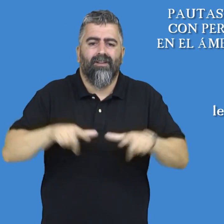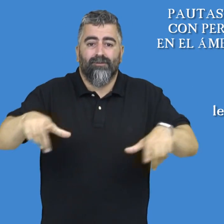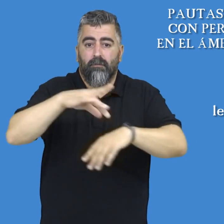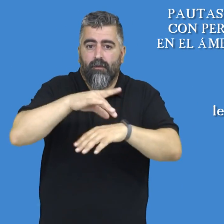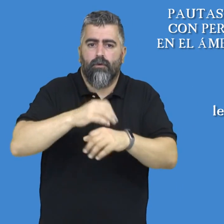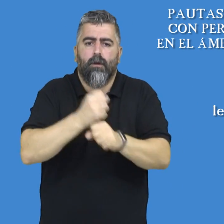enfermo